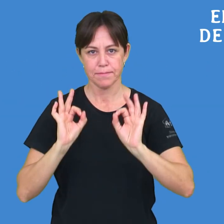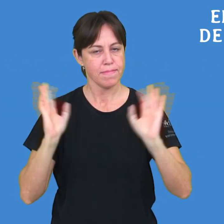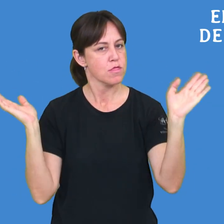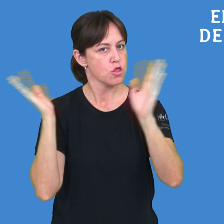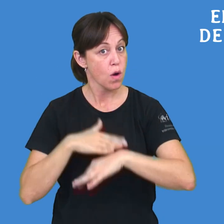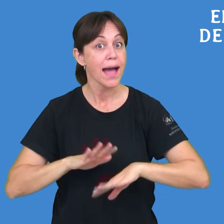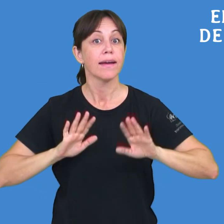haber no